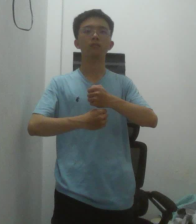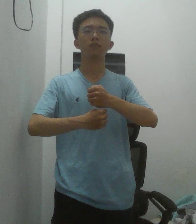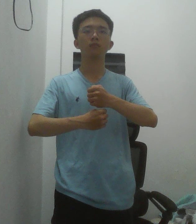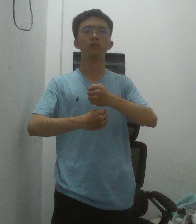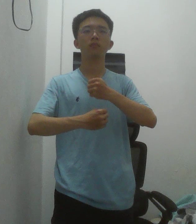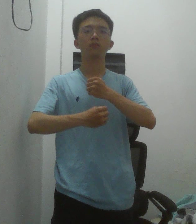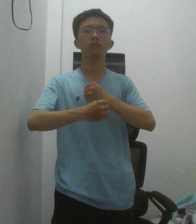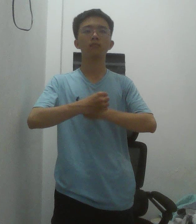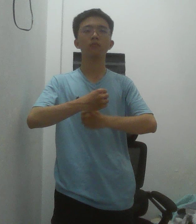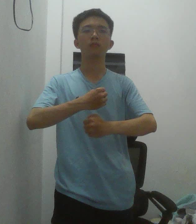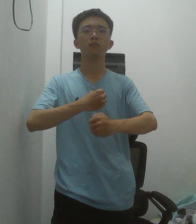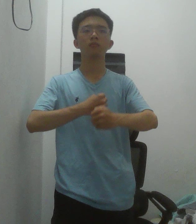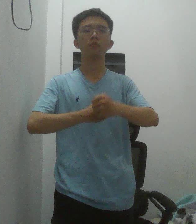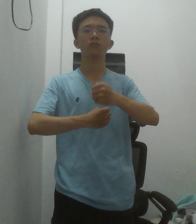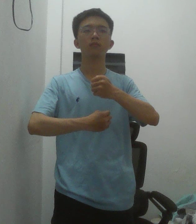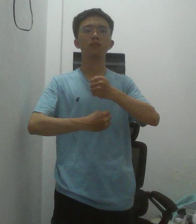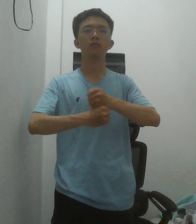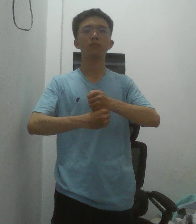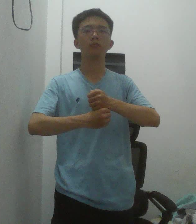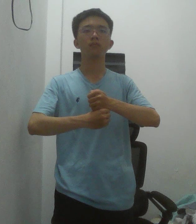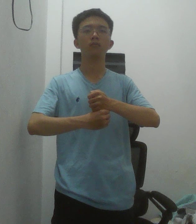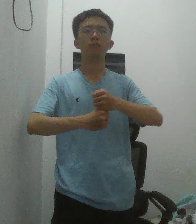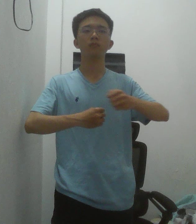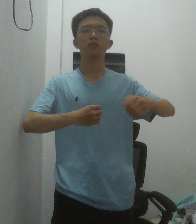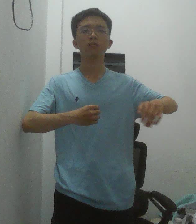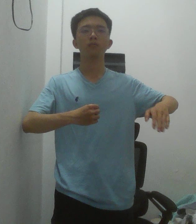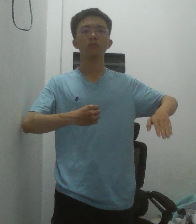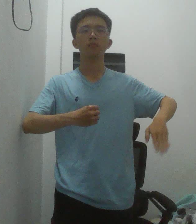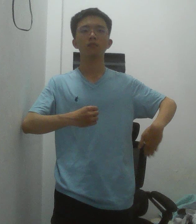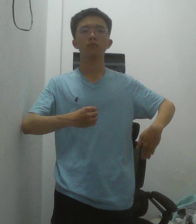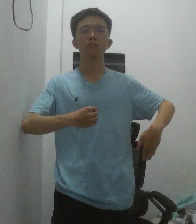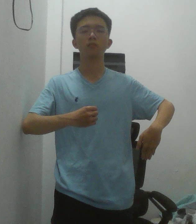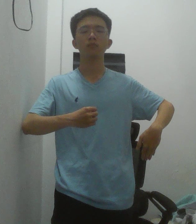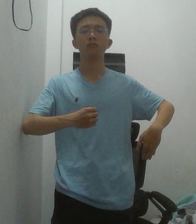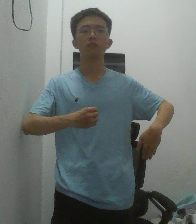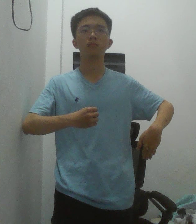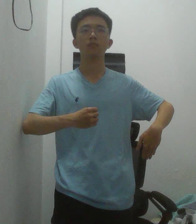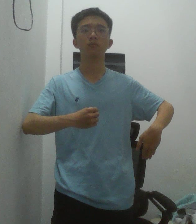nam sau